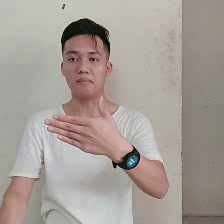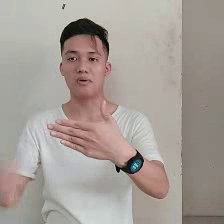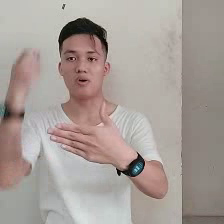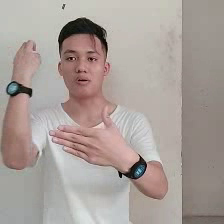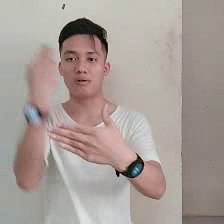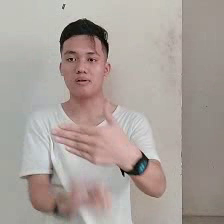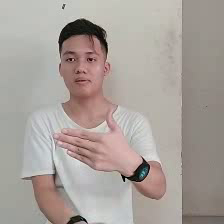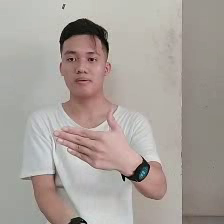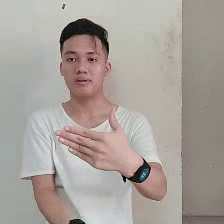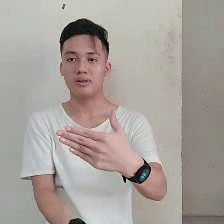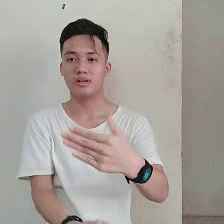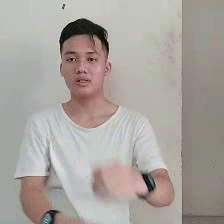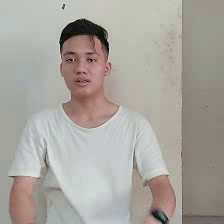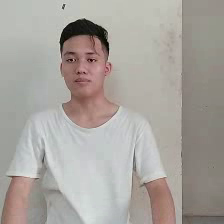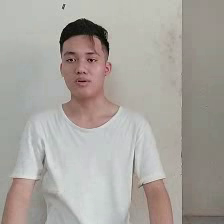Phạt